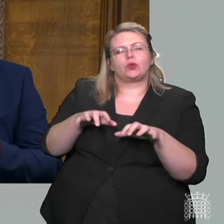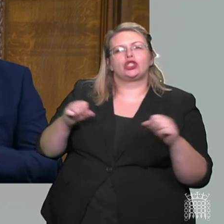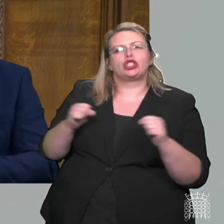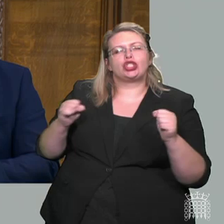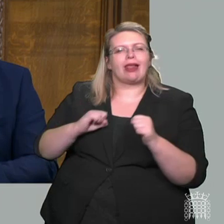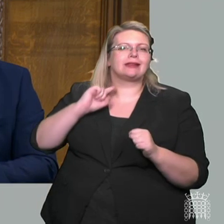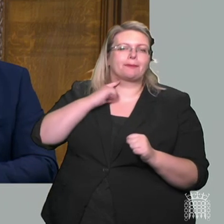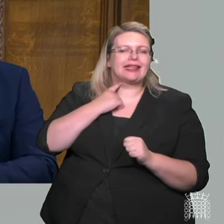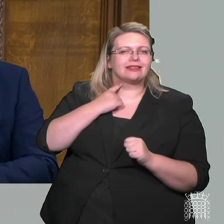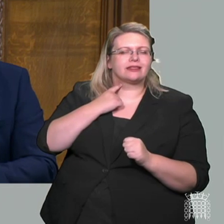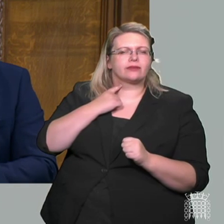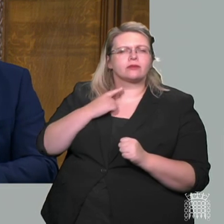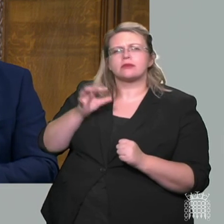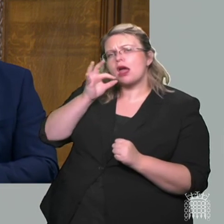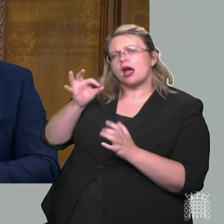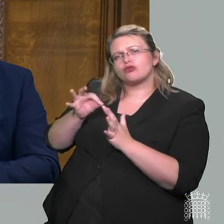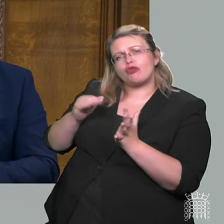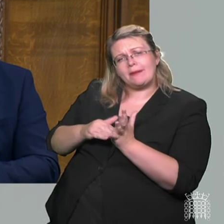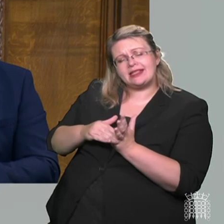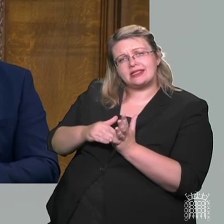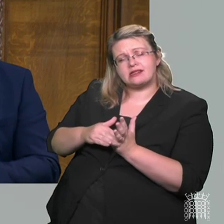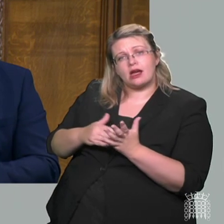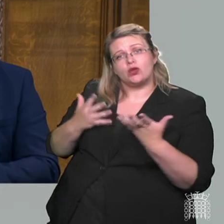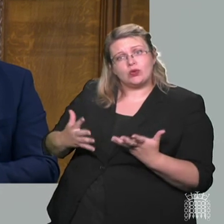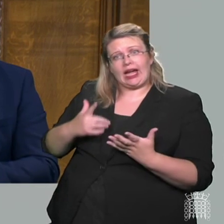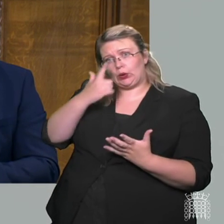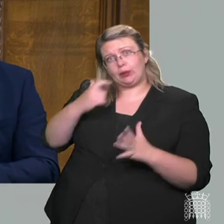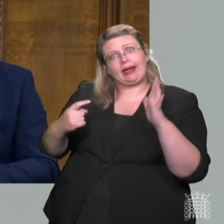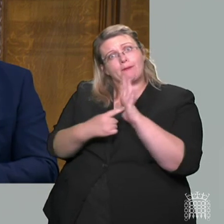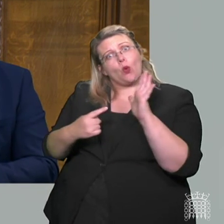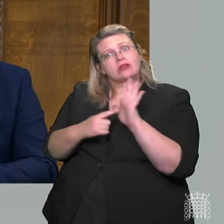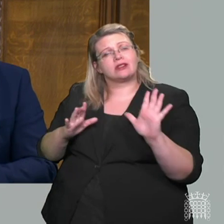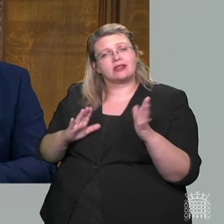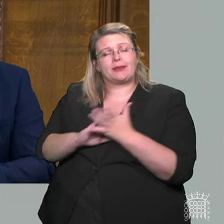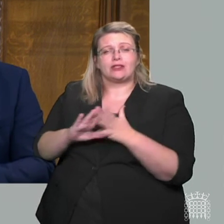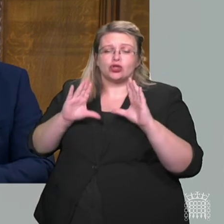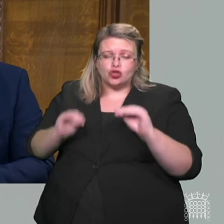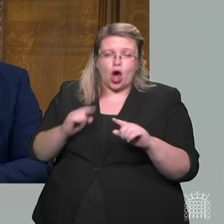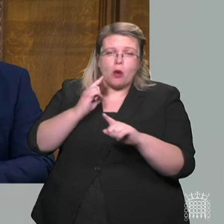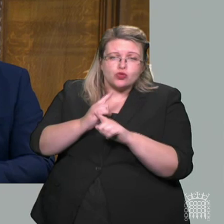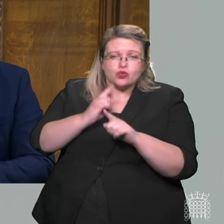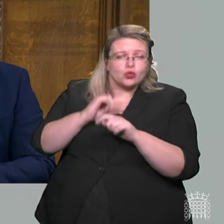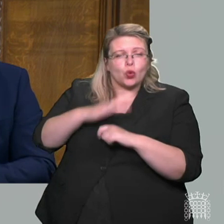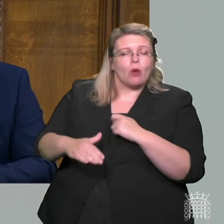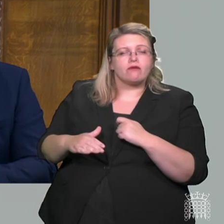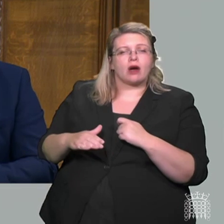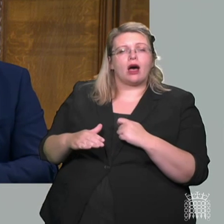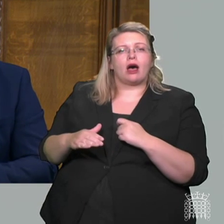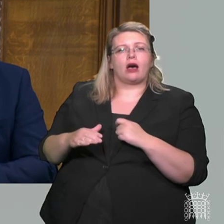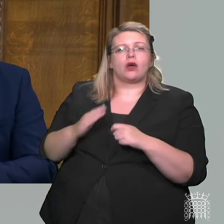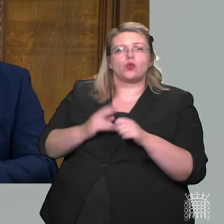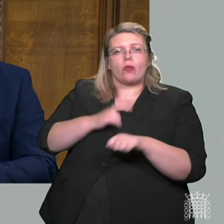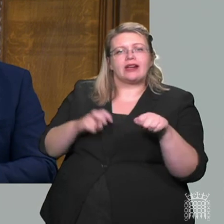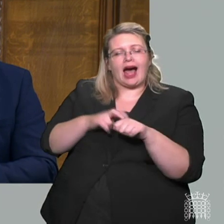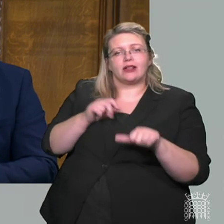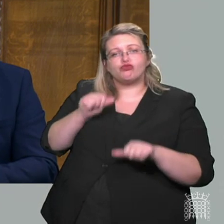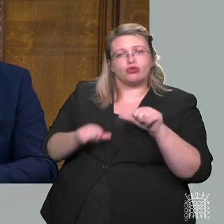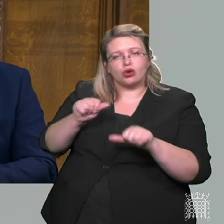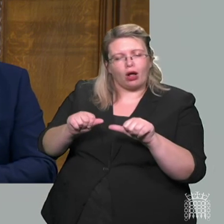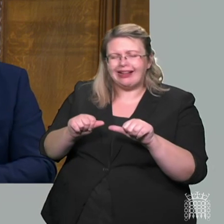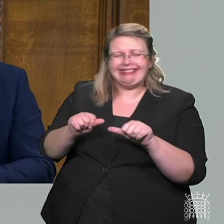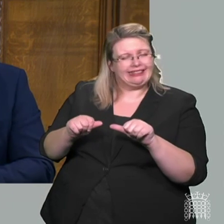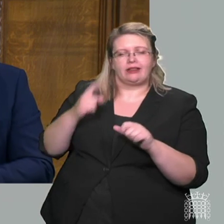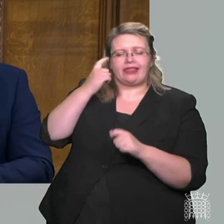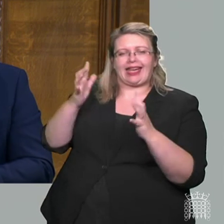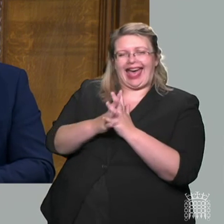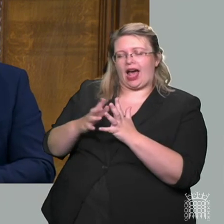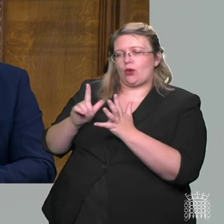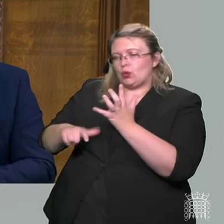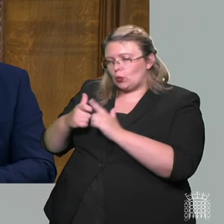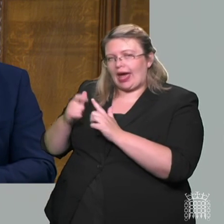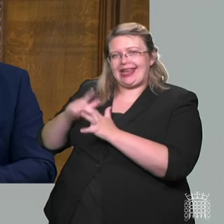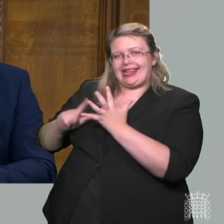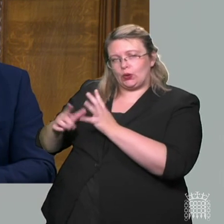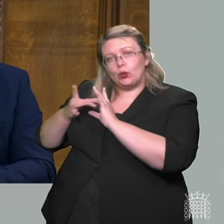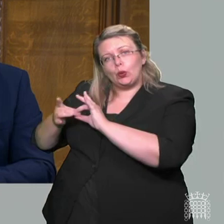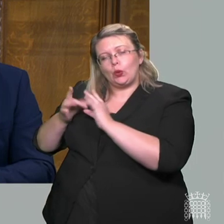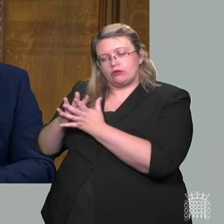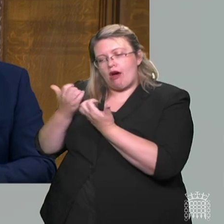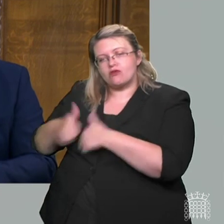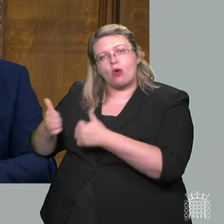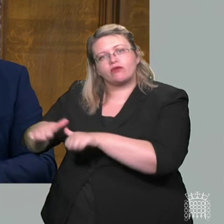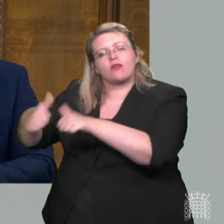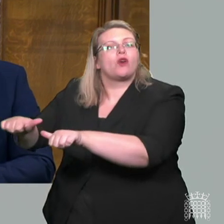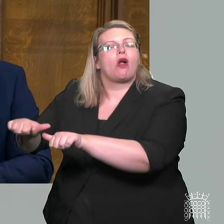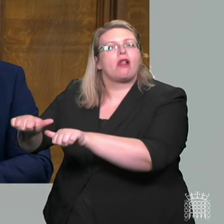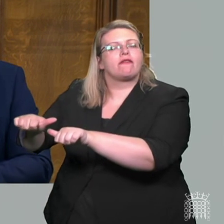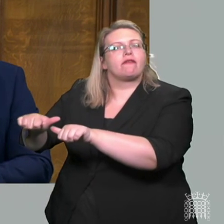Does the Prime Minister accept that today may well be a watershed, after which we can stop talking about the protocol in constitutional and identity terms, and instead the UK and the EU jointly can work through the general problems to find pragmatic solutions?